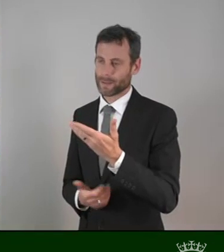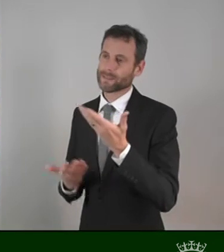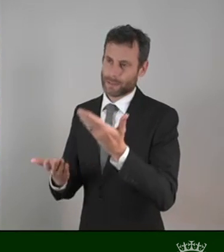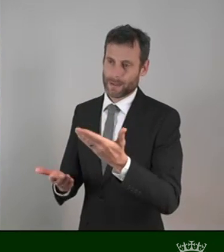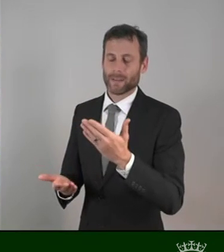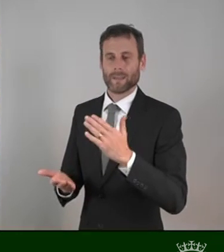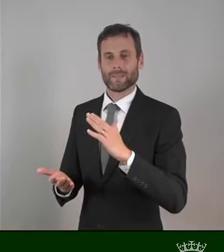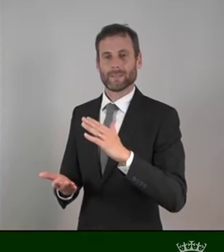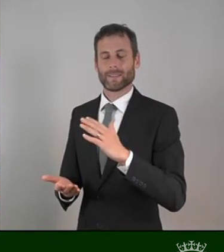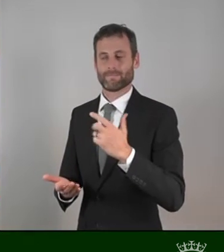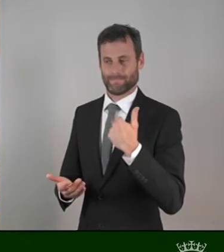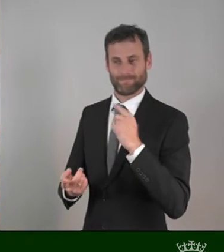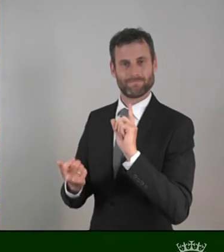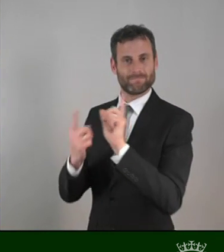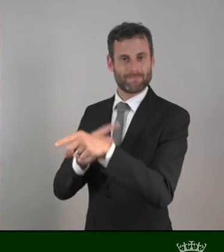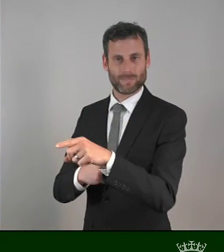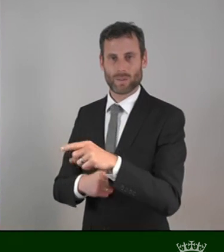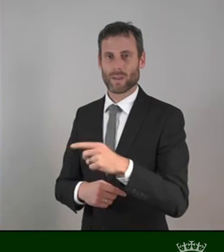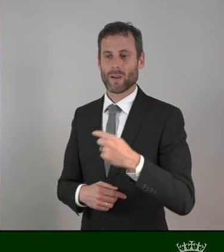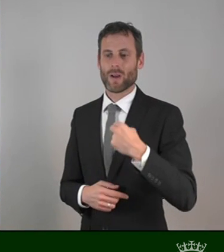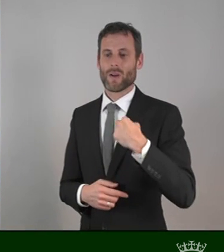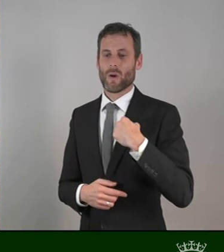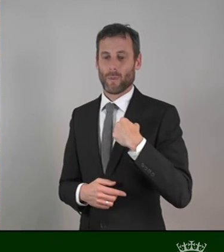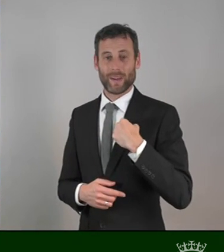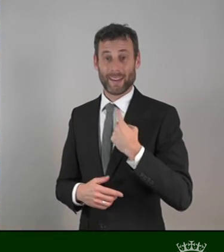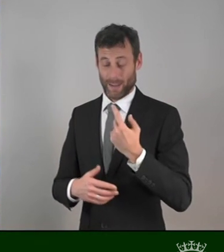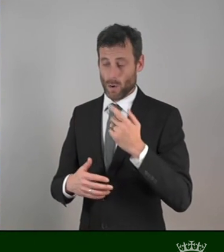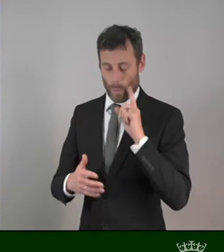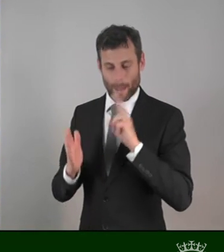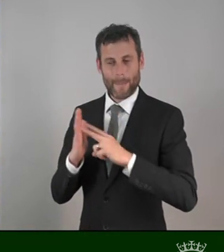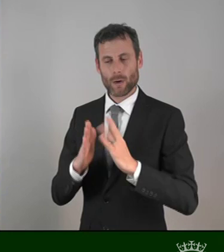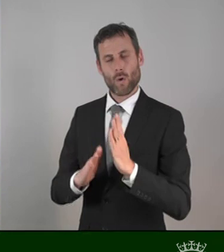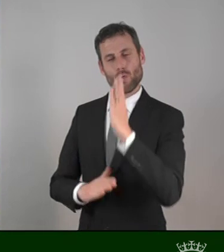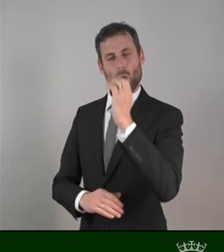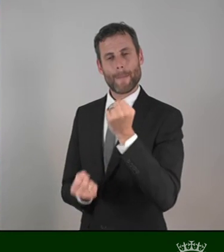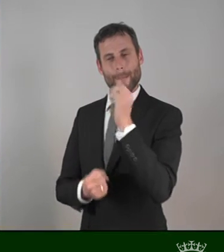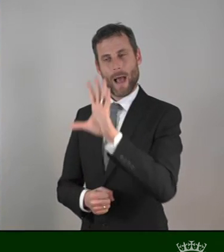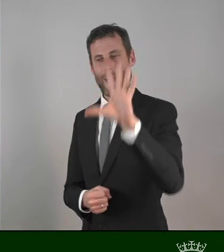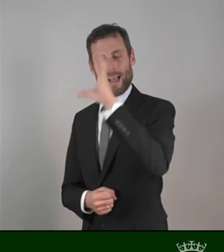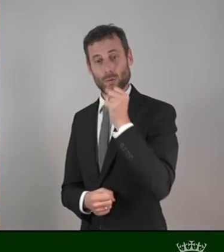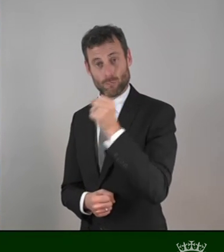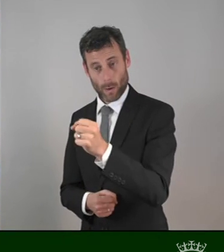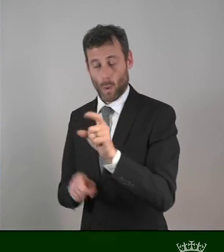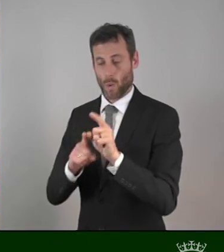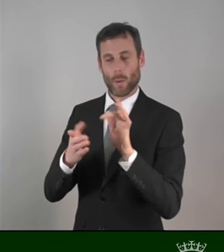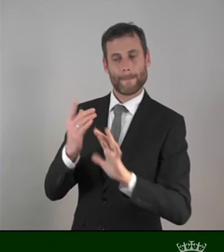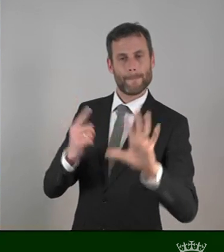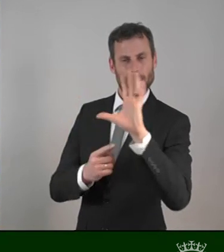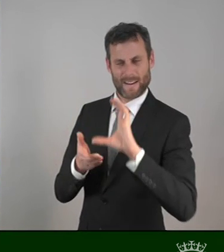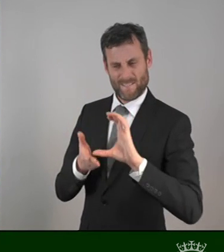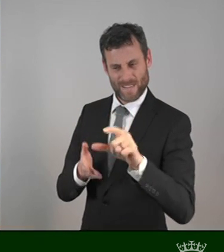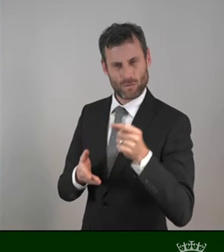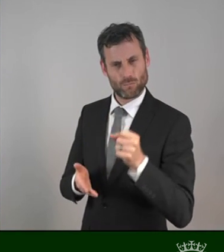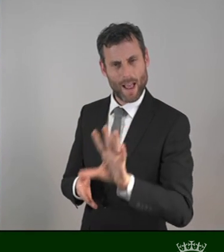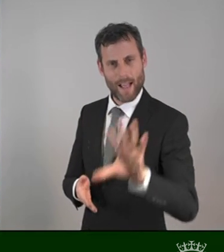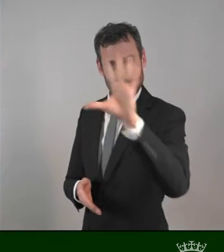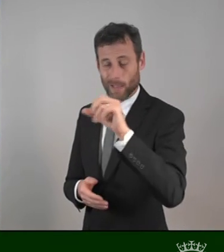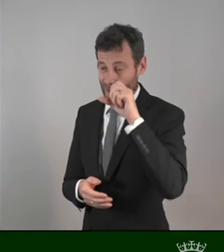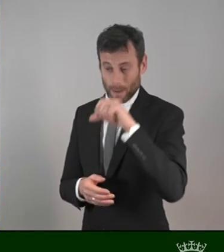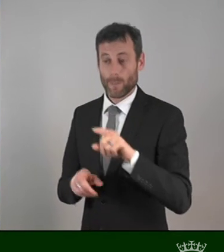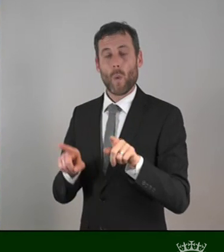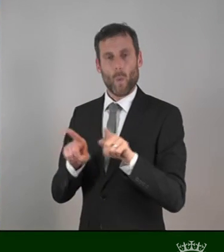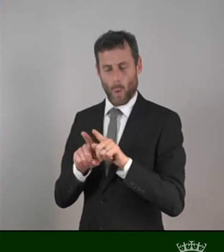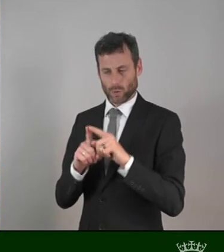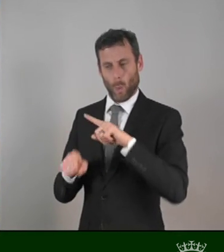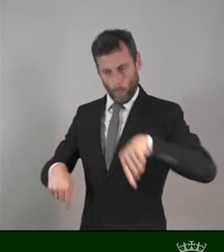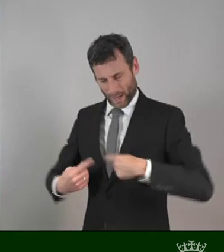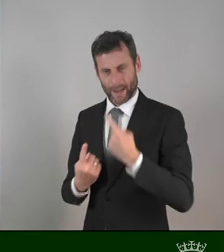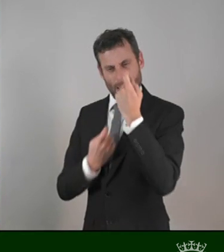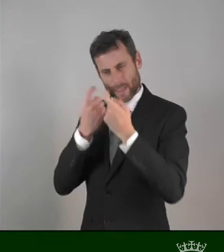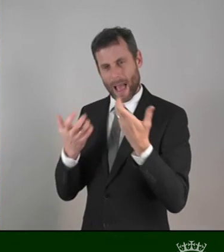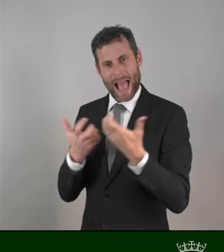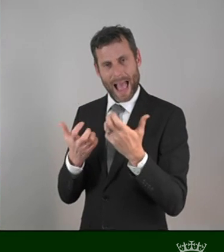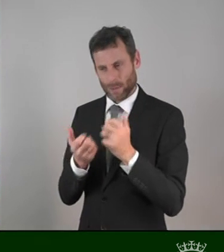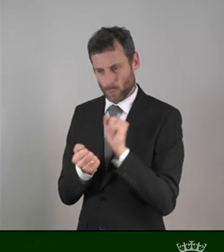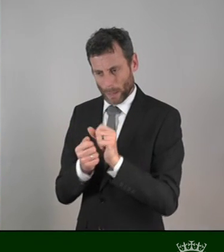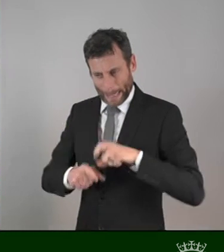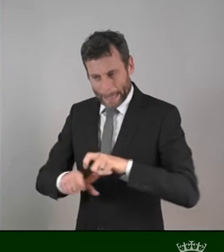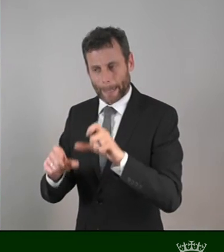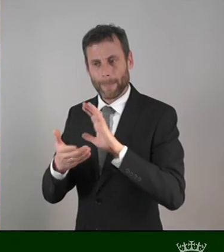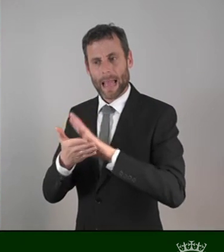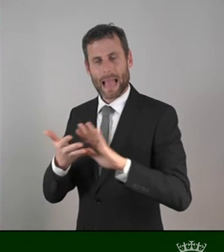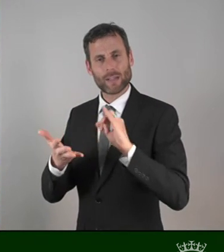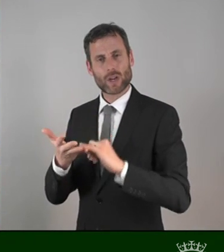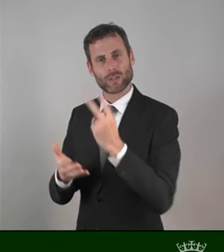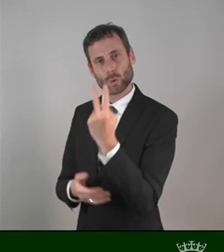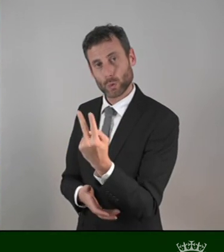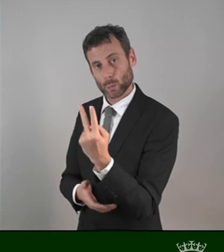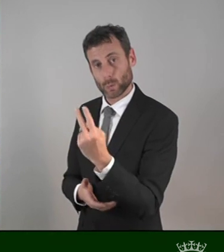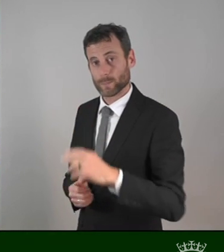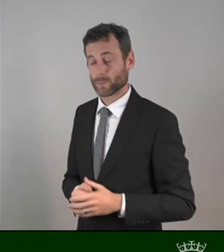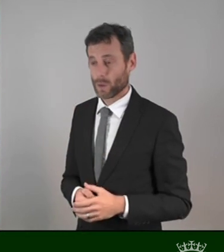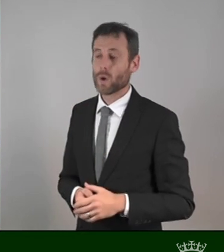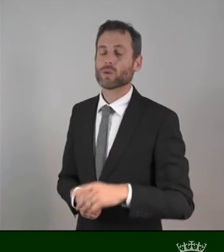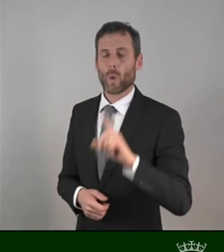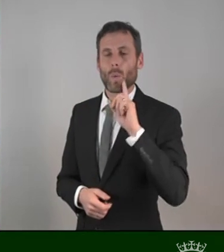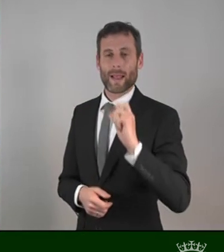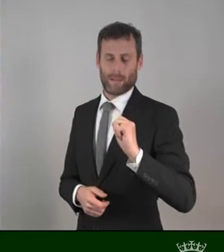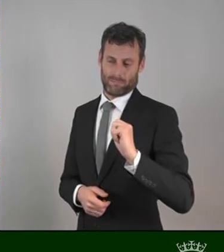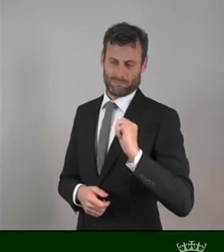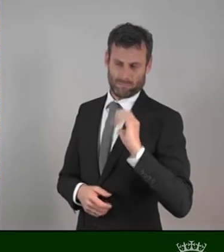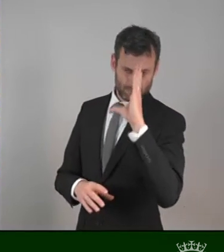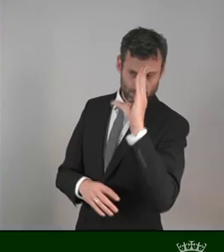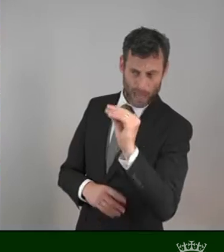I can tell my honourable Friend that we are not only building Northern Powerhouse Rail and investing in the midlands rail hub but, as he knows, we are looking into whether and how to proceed with HS2, and the House can expect an announcement very shortly.